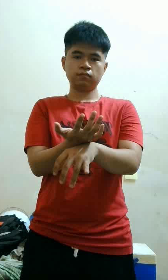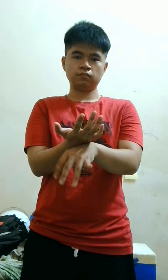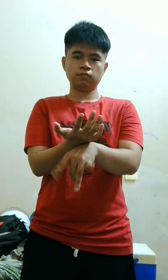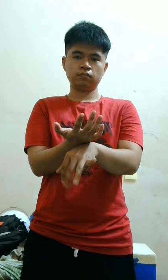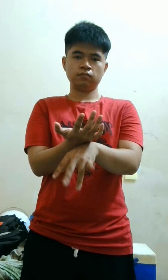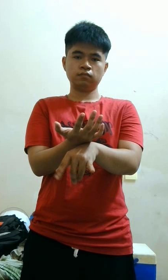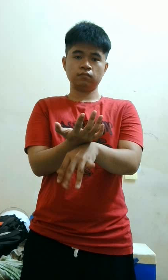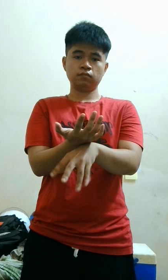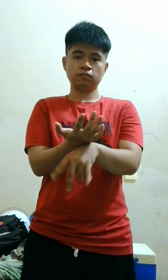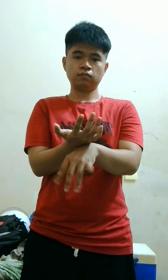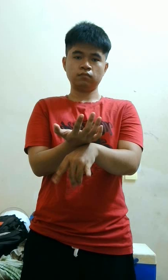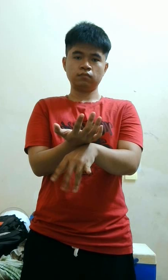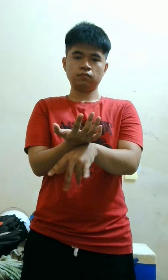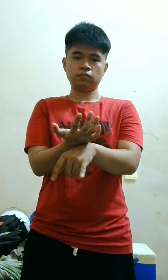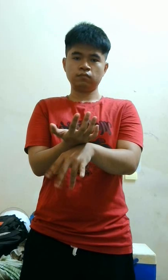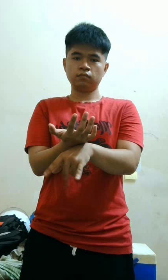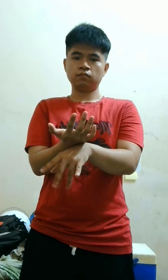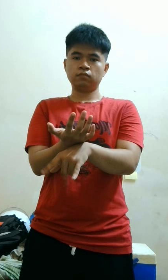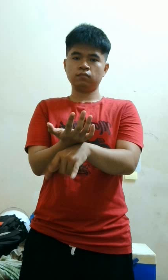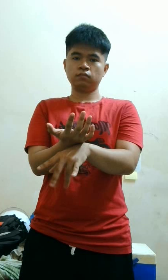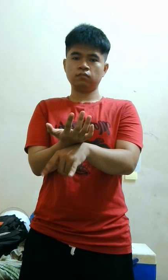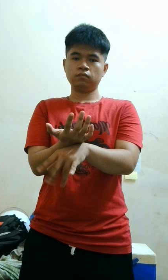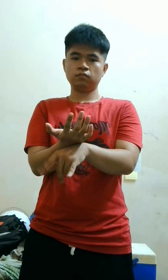ca phe